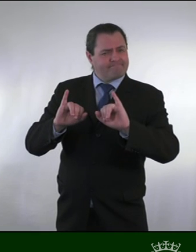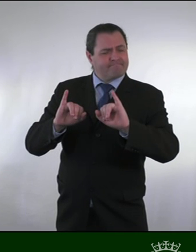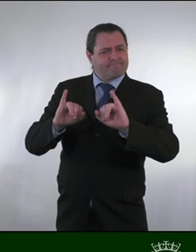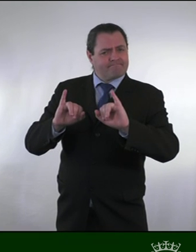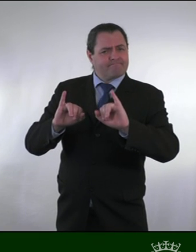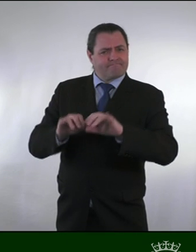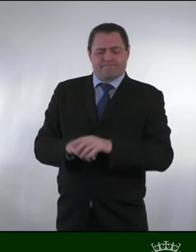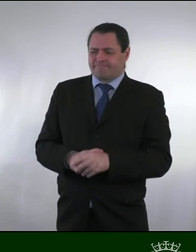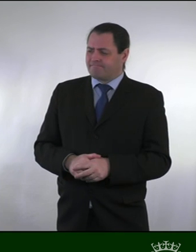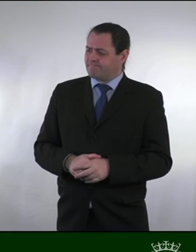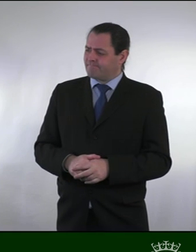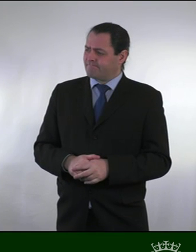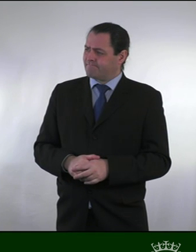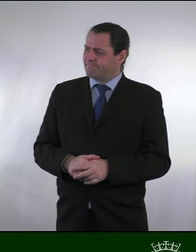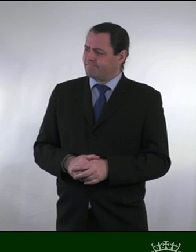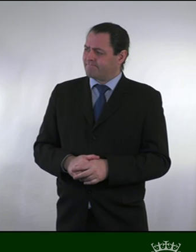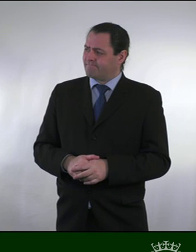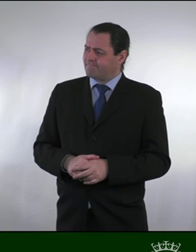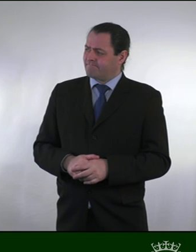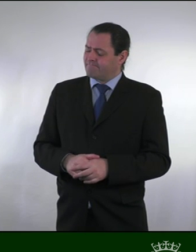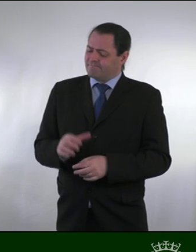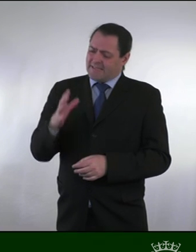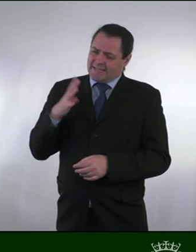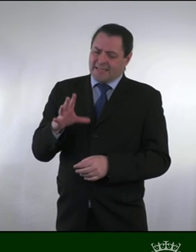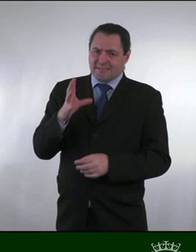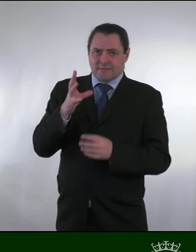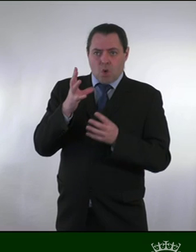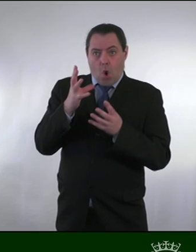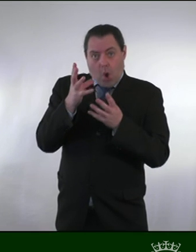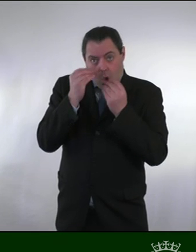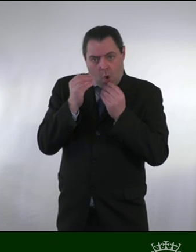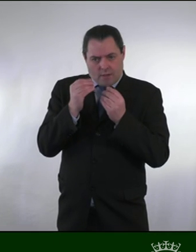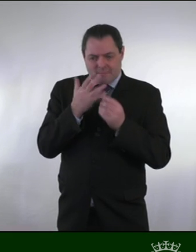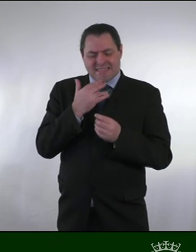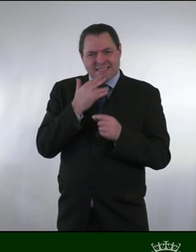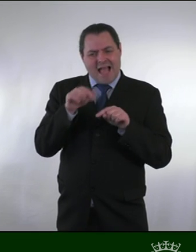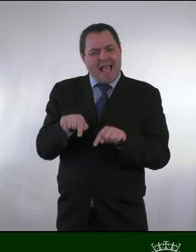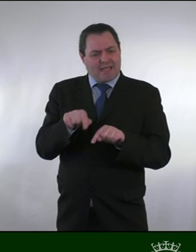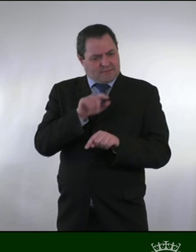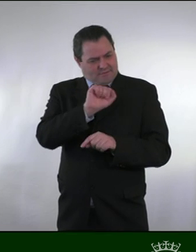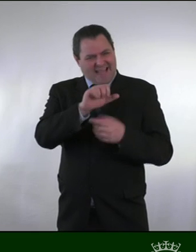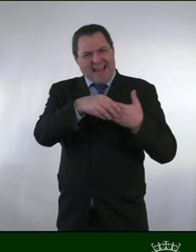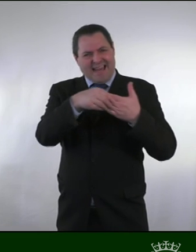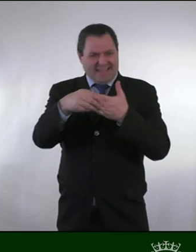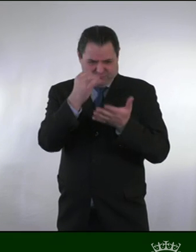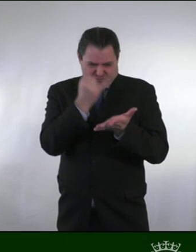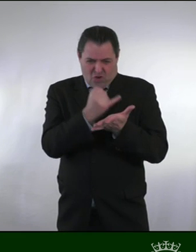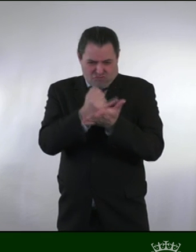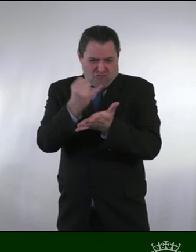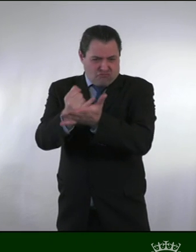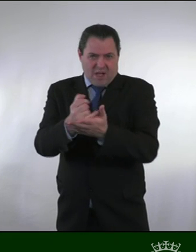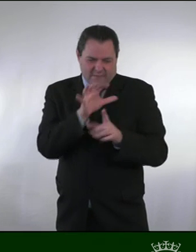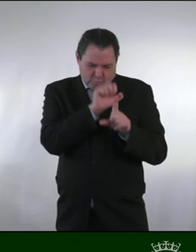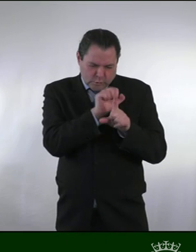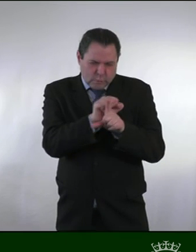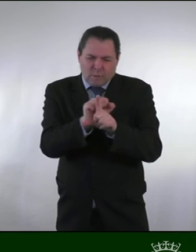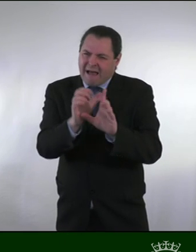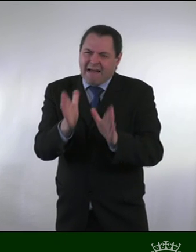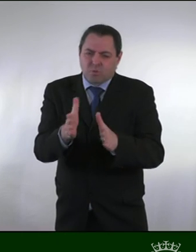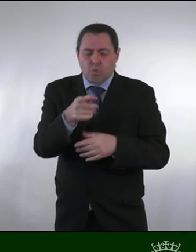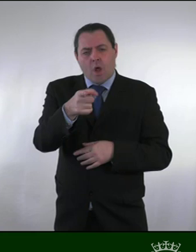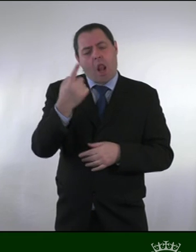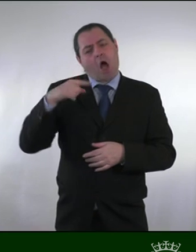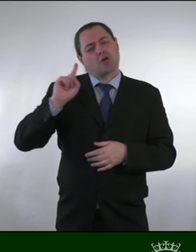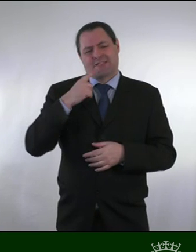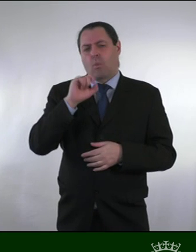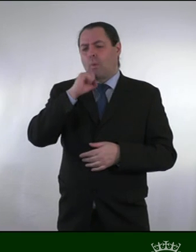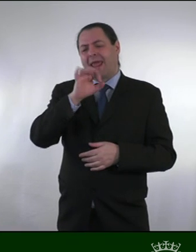To learn the lessons from what has gone so devastatingly wrong under his leadership, will the Prime Minister commit to launching this year the inquiry that he promised last year?